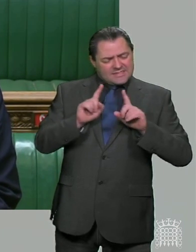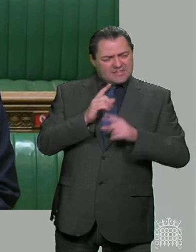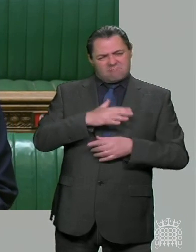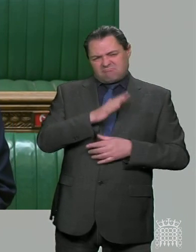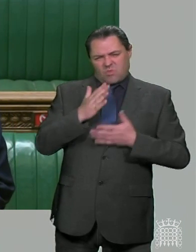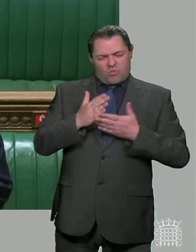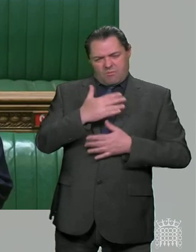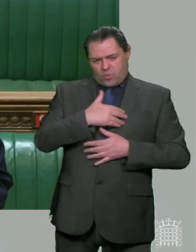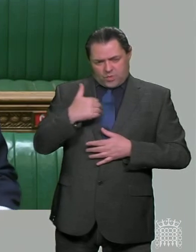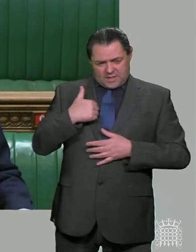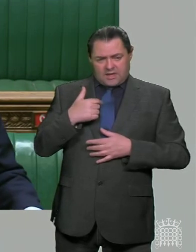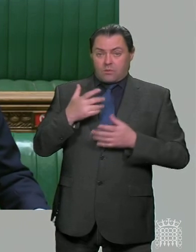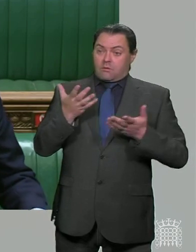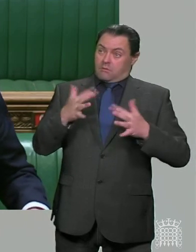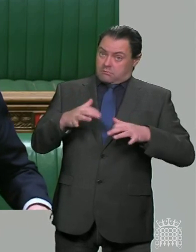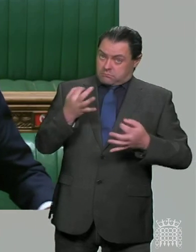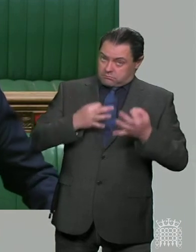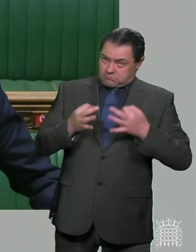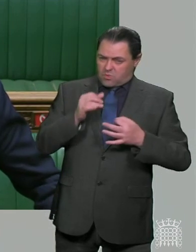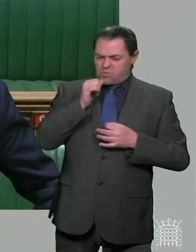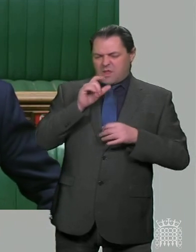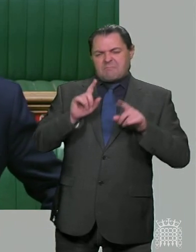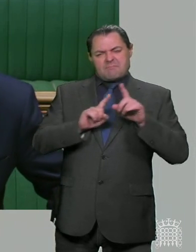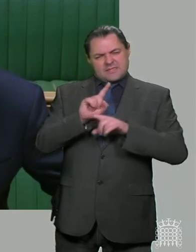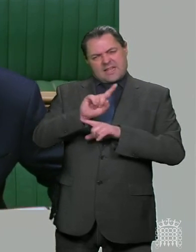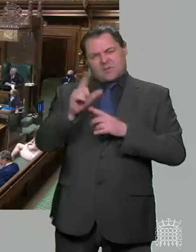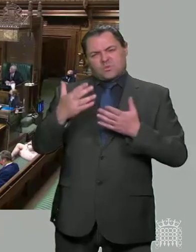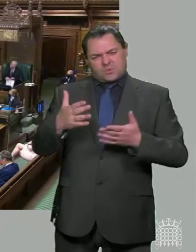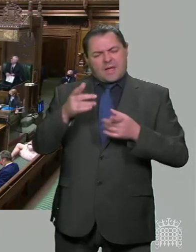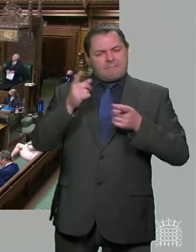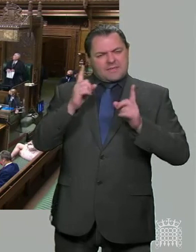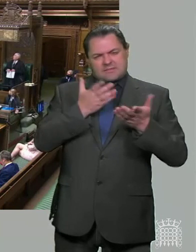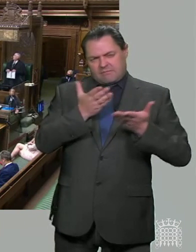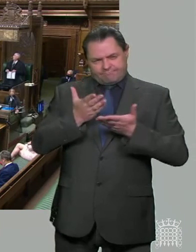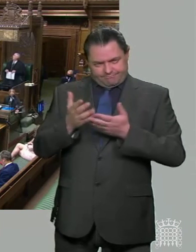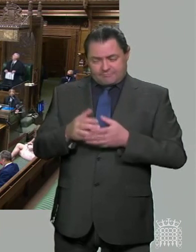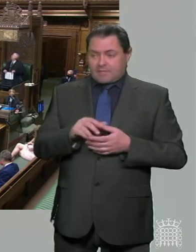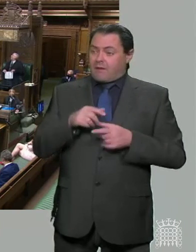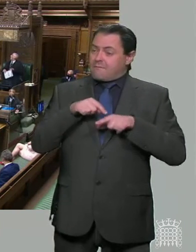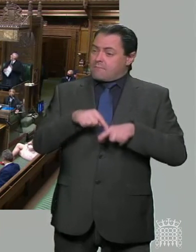In addition to my duties in this House, I shall have further such meetings later today.